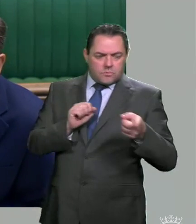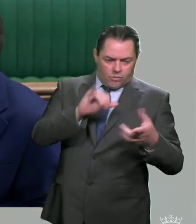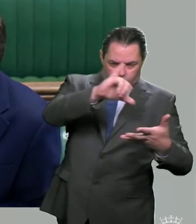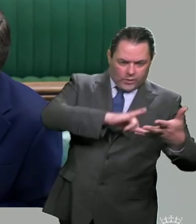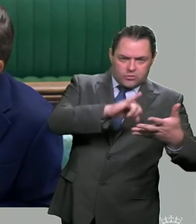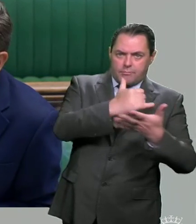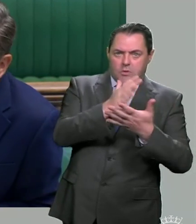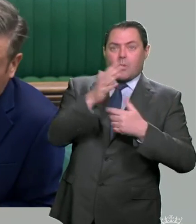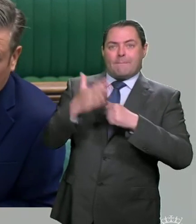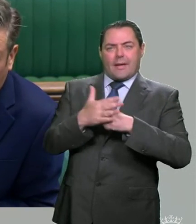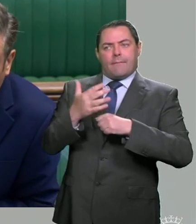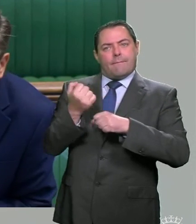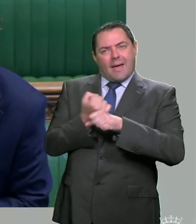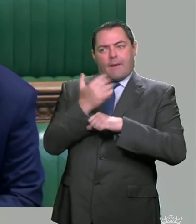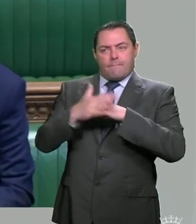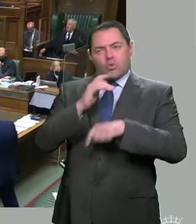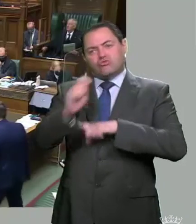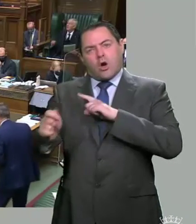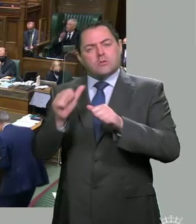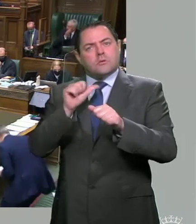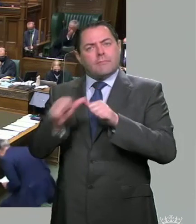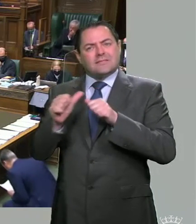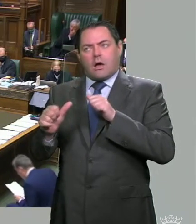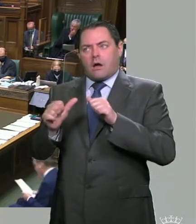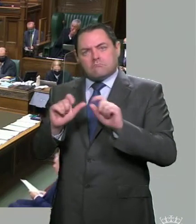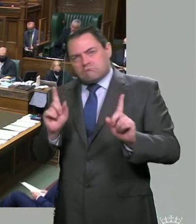Which clause, part, chapter or words in that Bill?